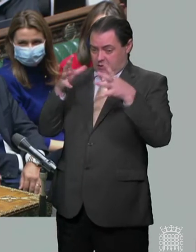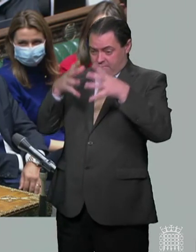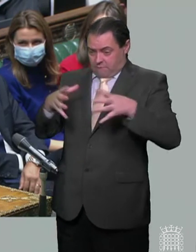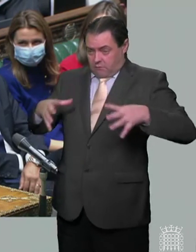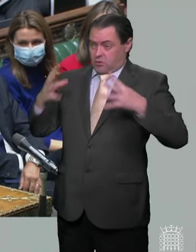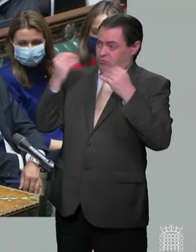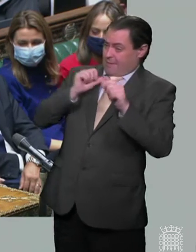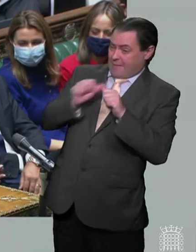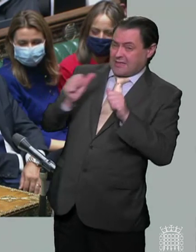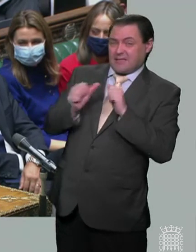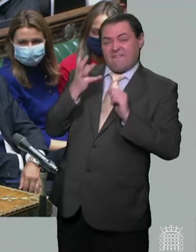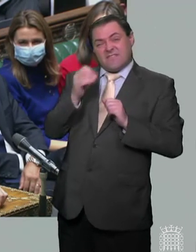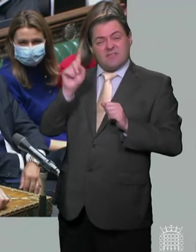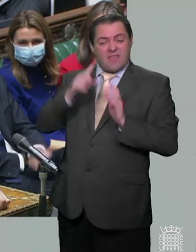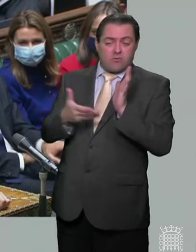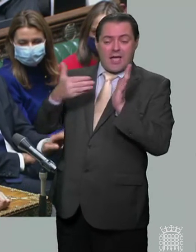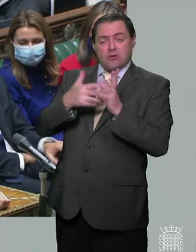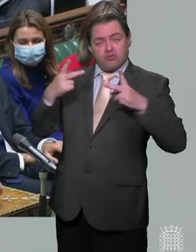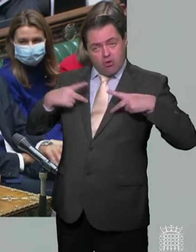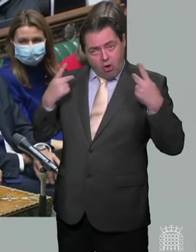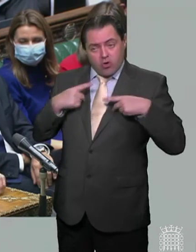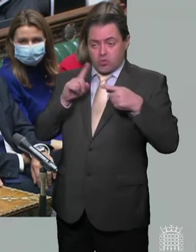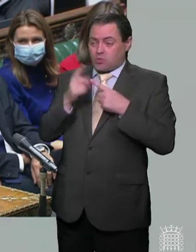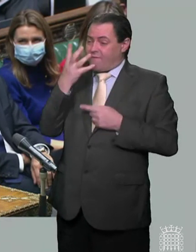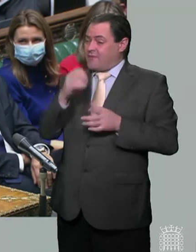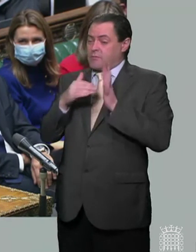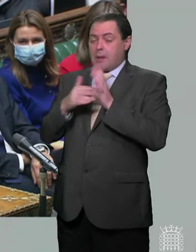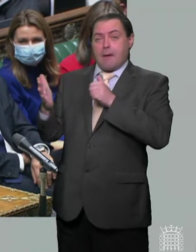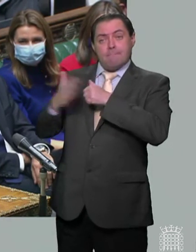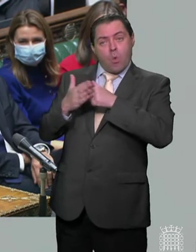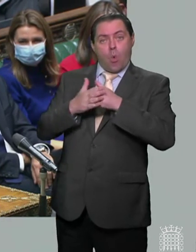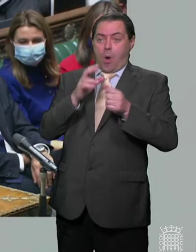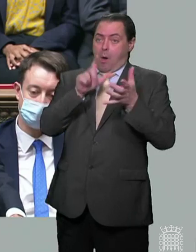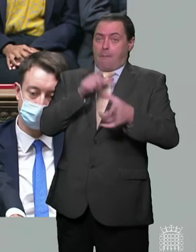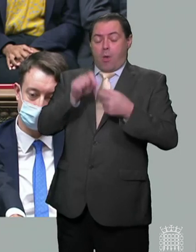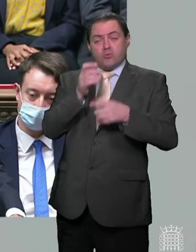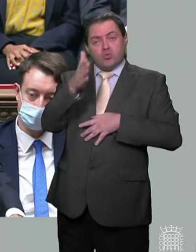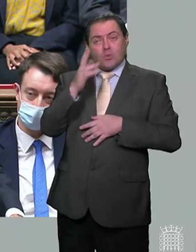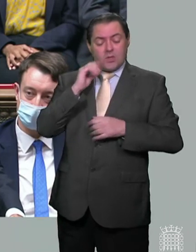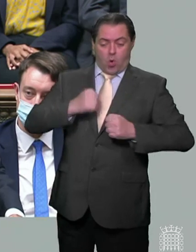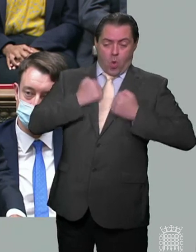workforce, with 50,000 more nurses and 50 million more primary care appointments.